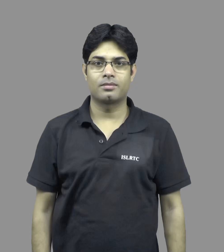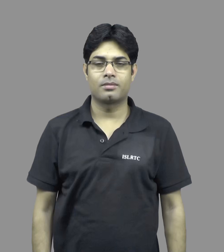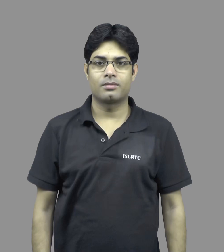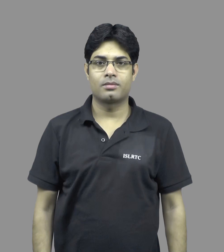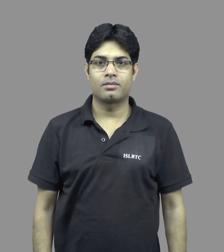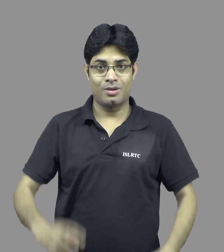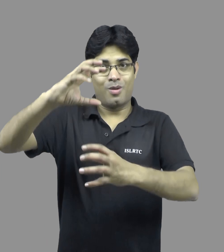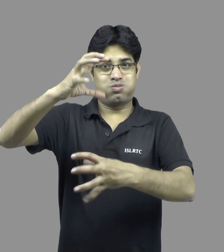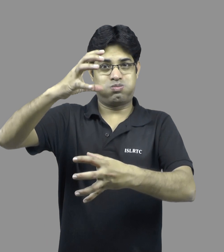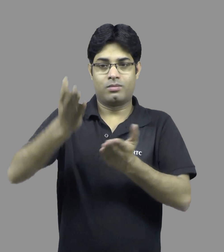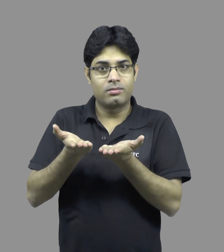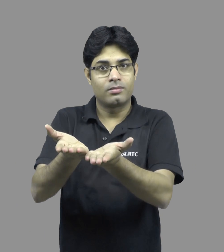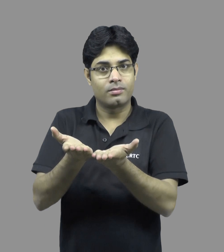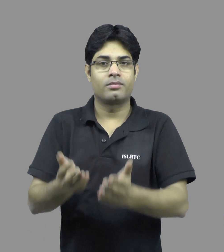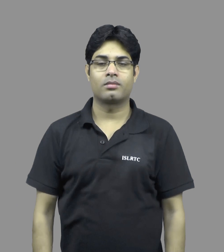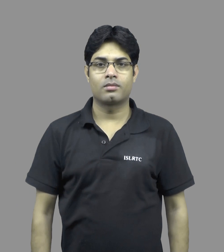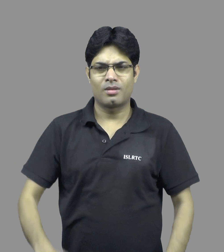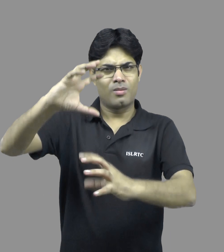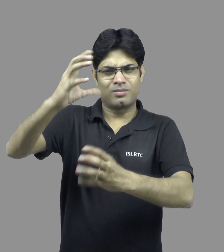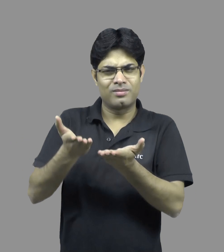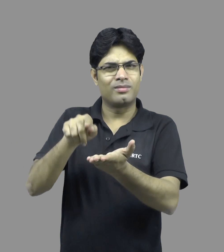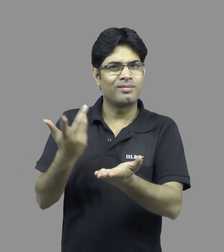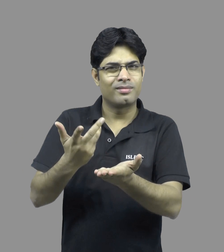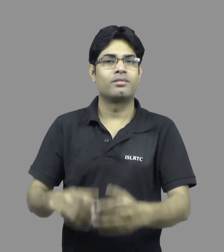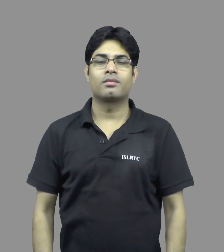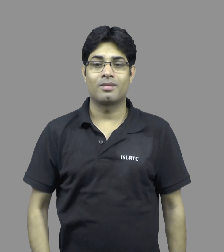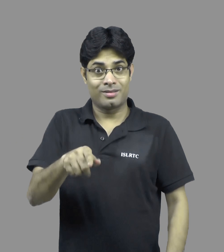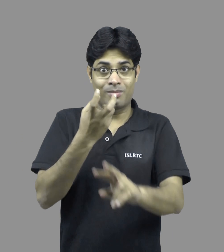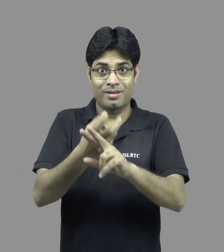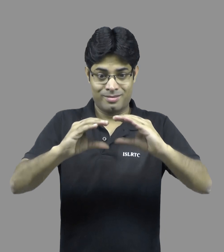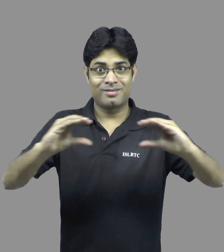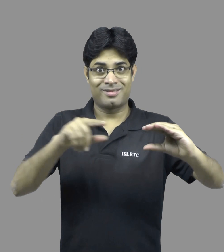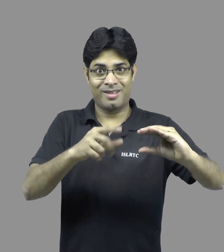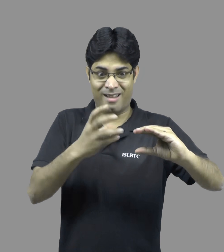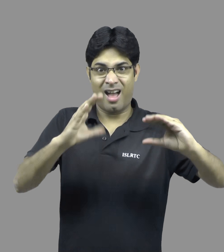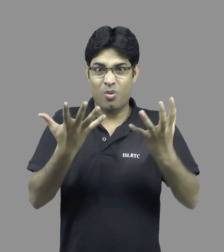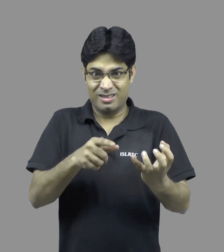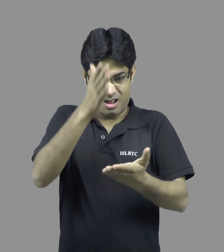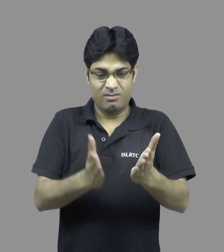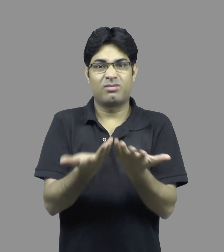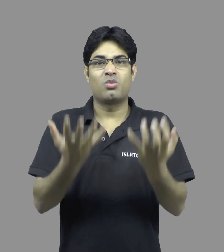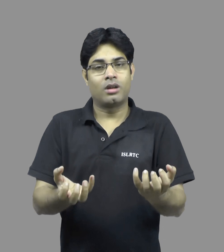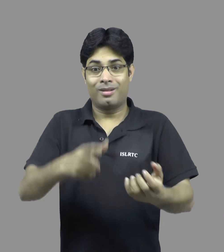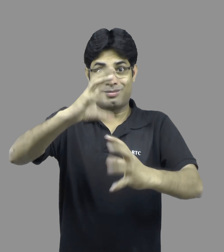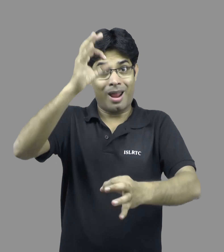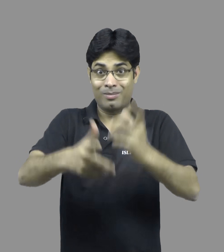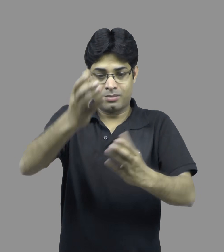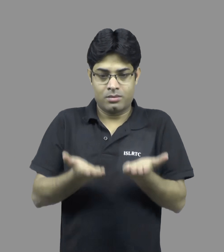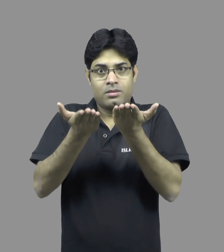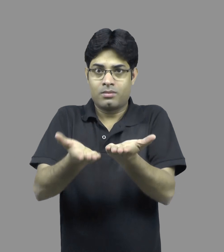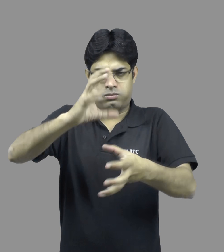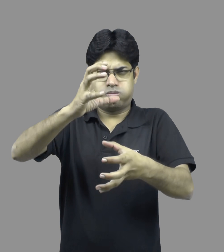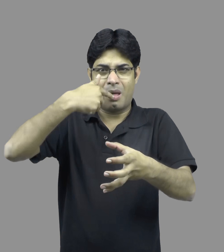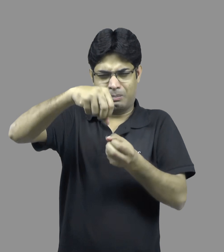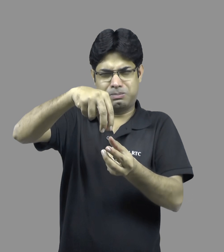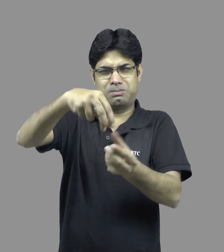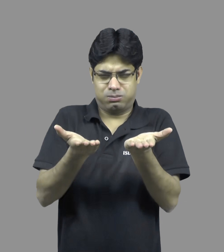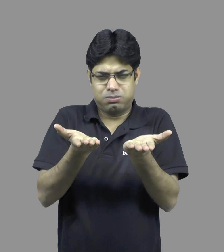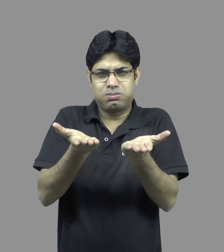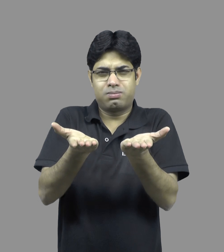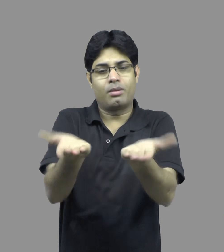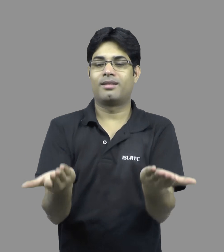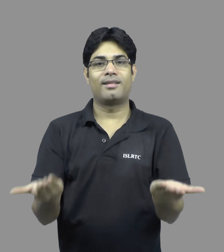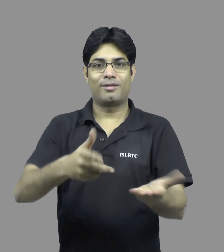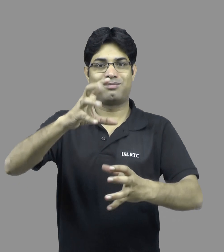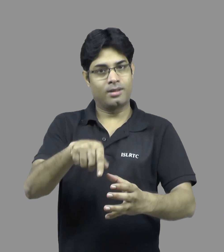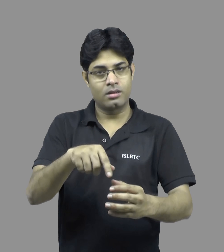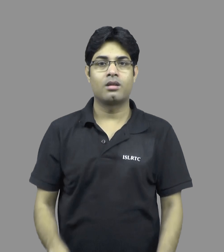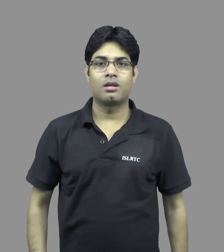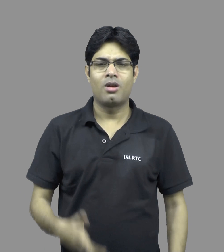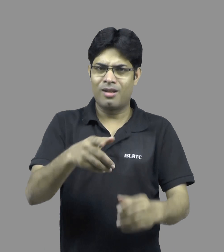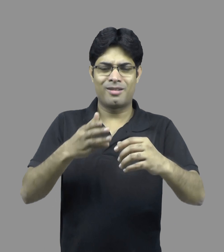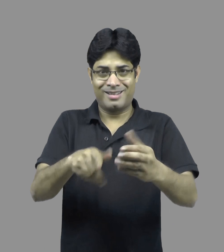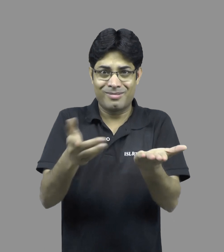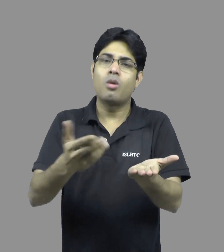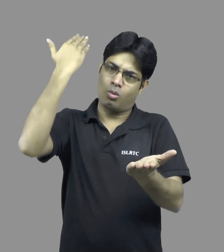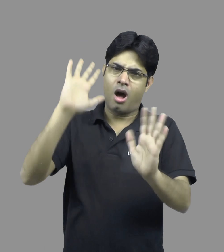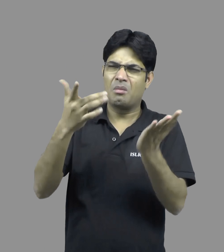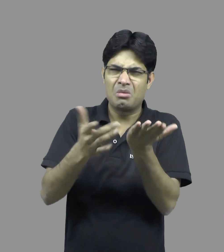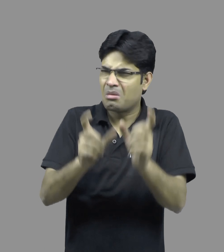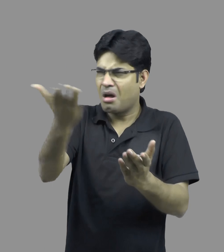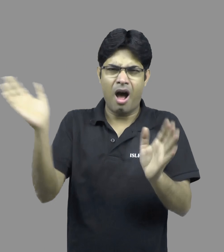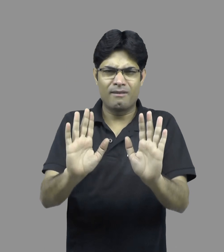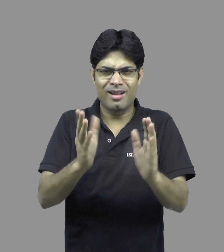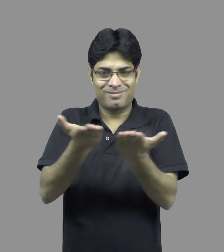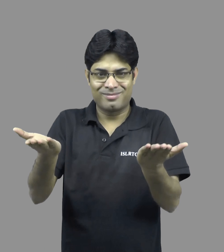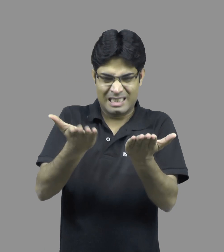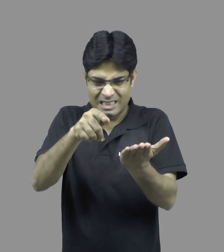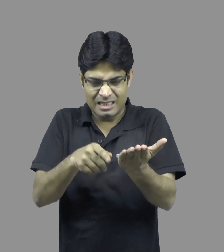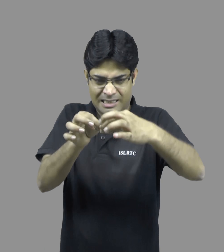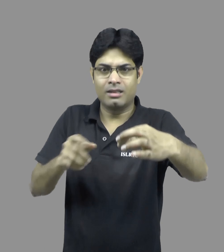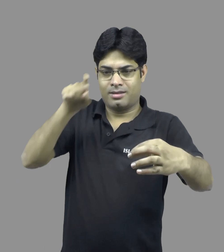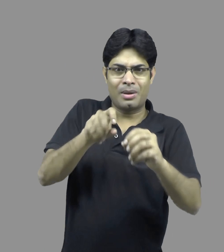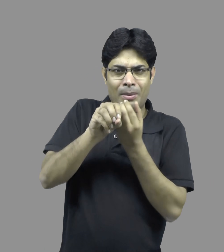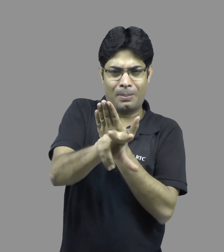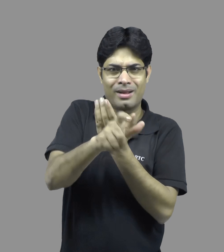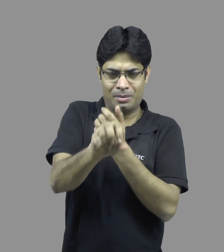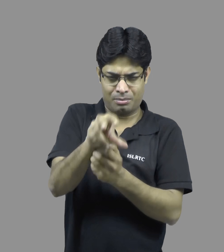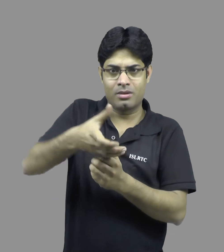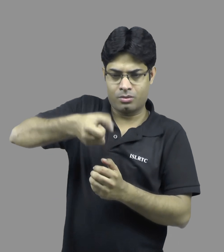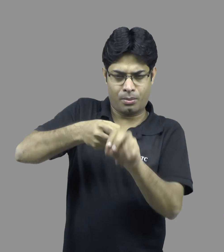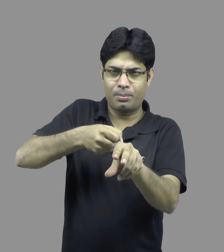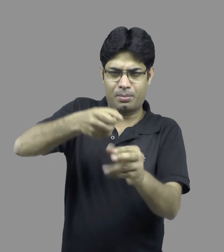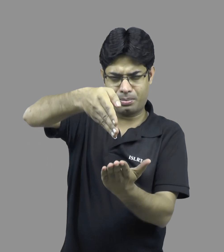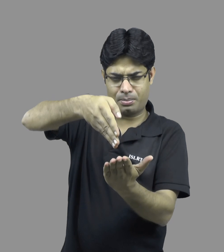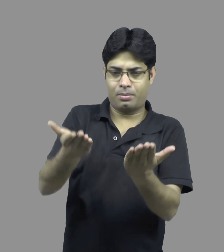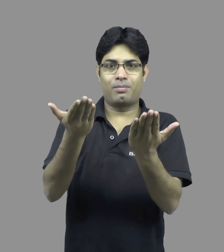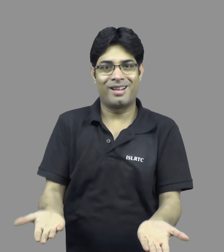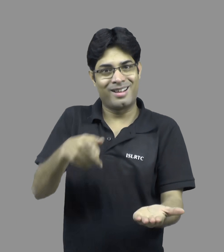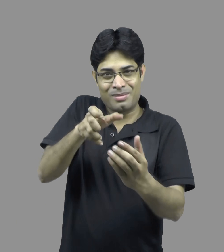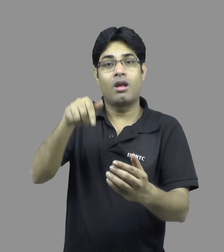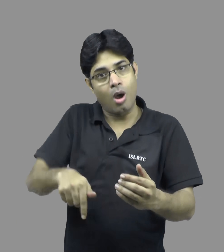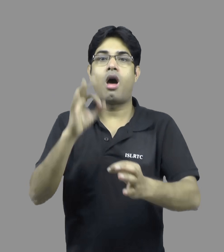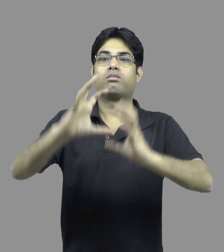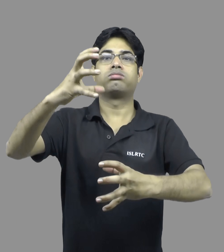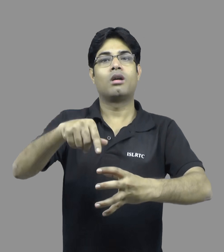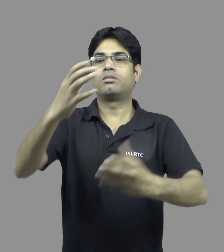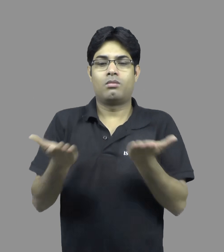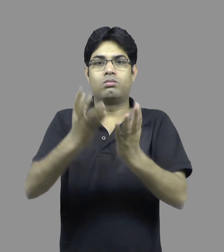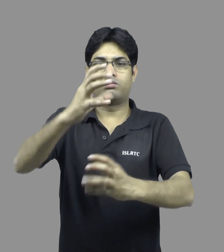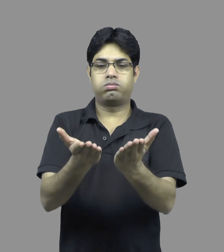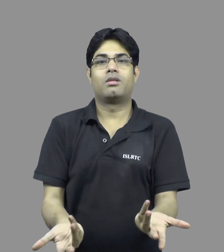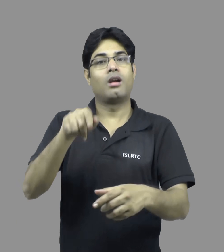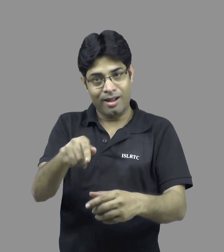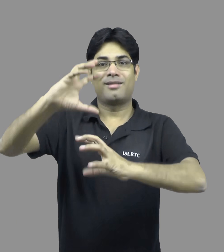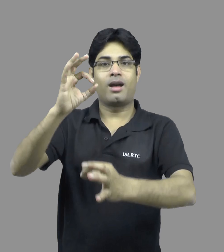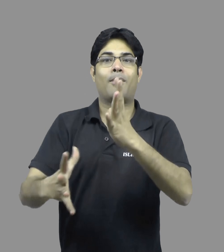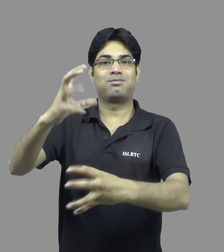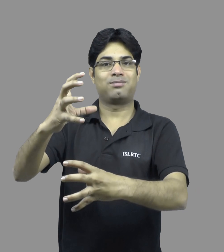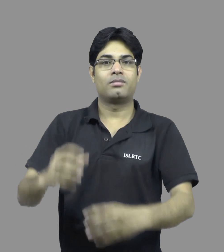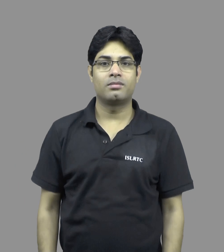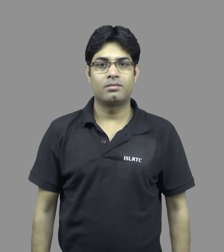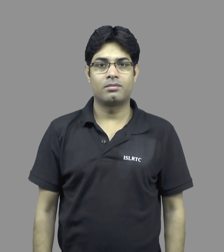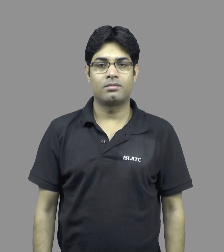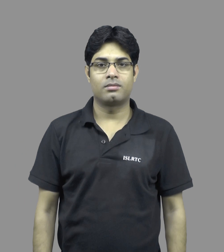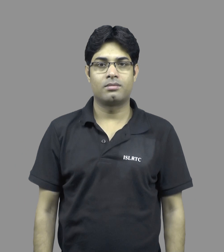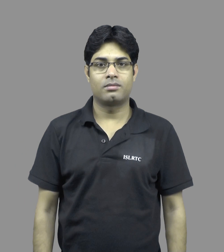Seam Welding